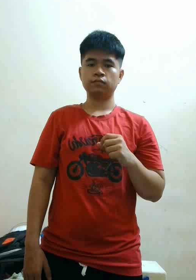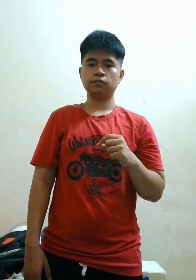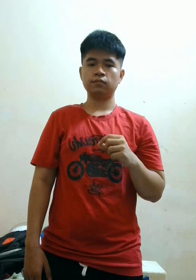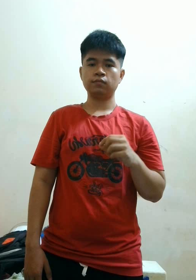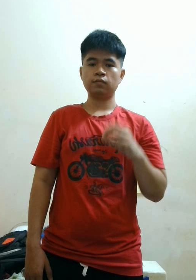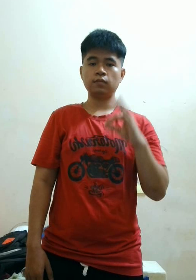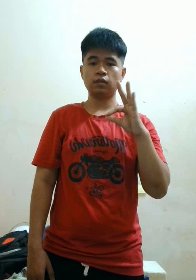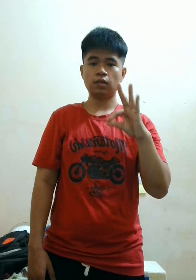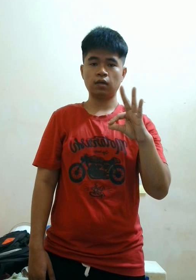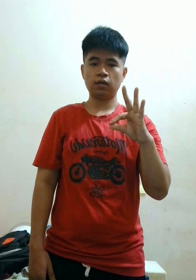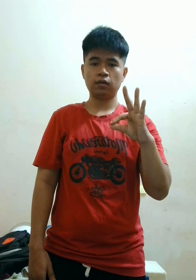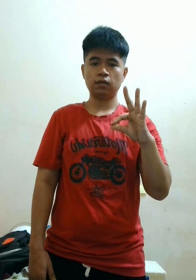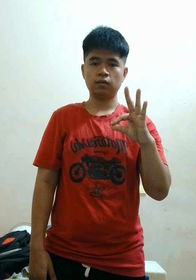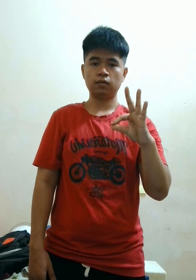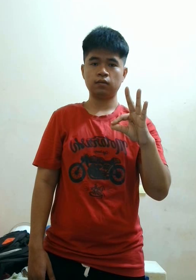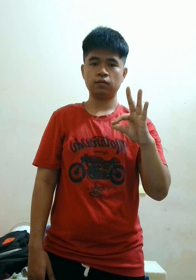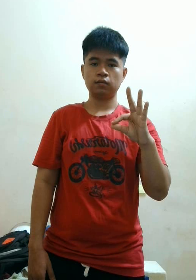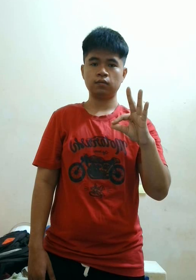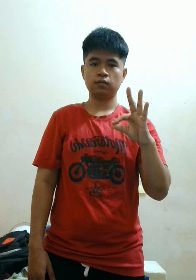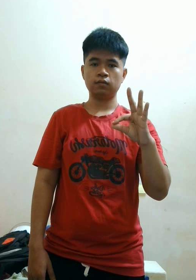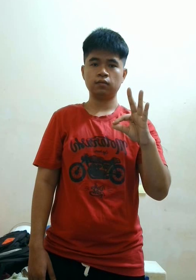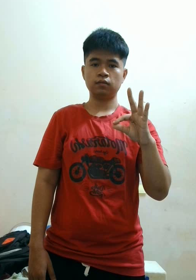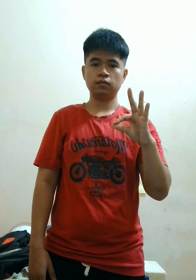t